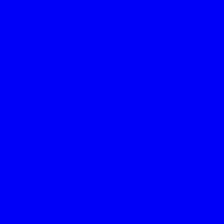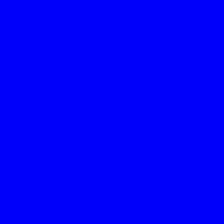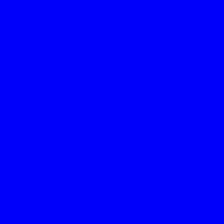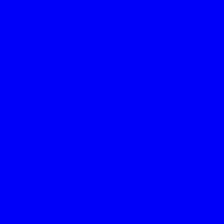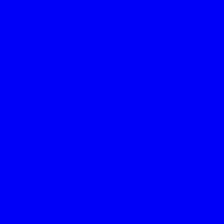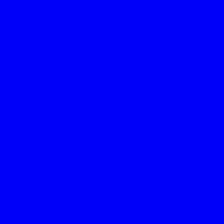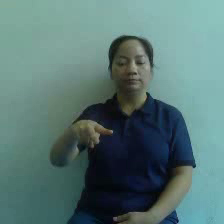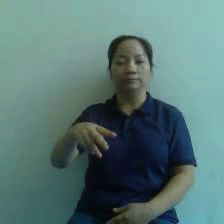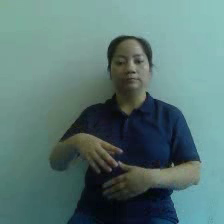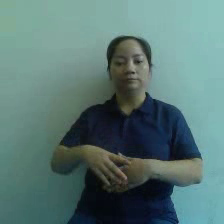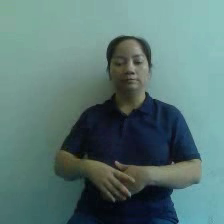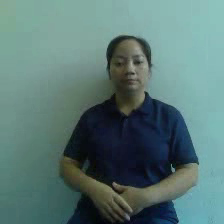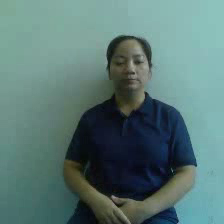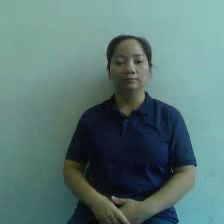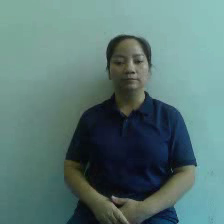Đi